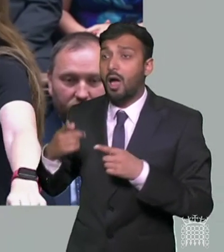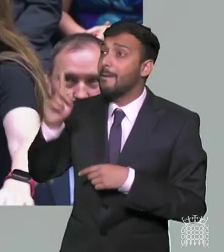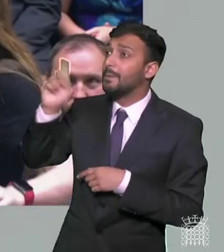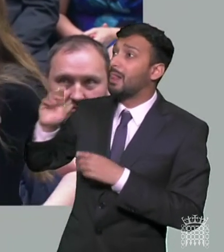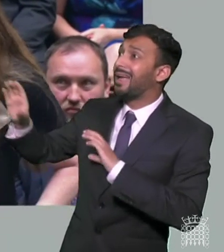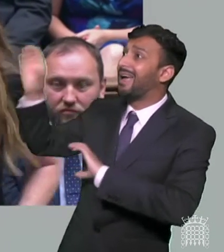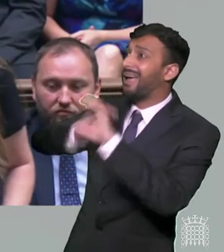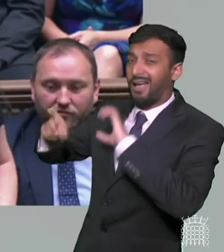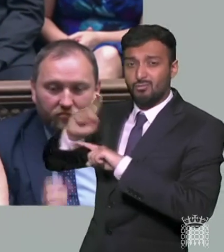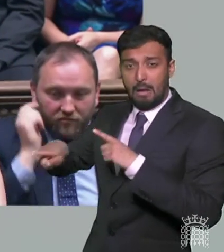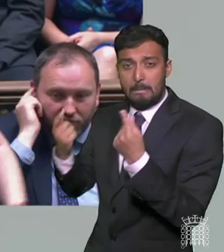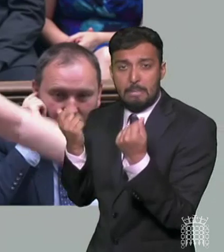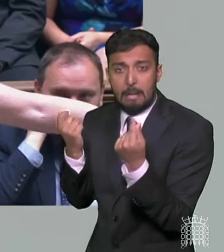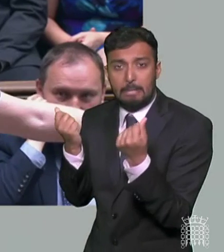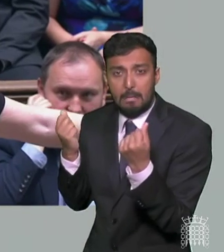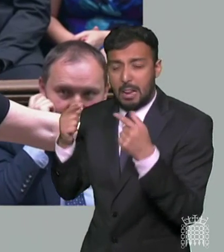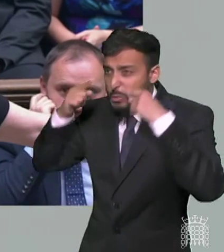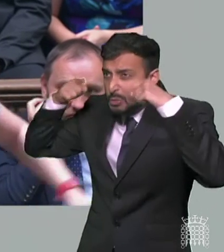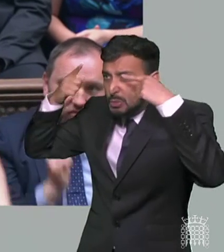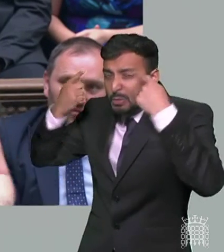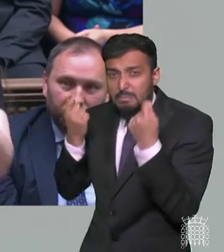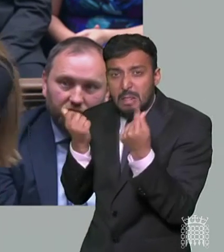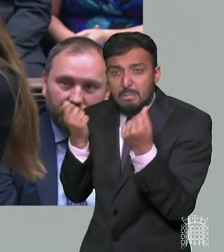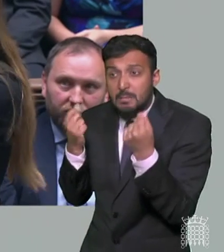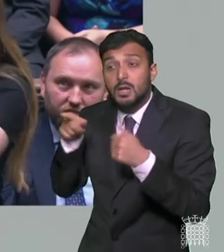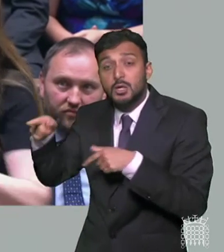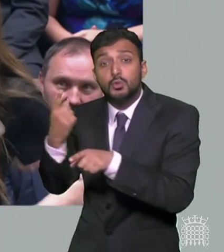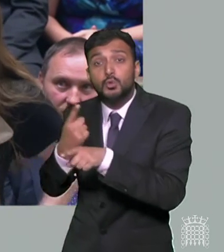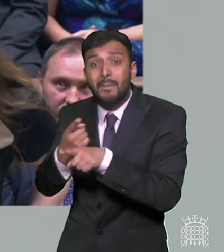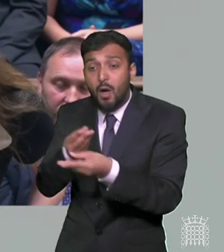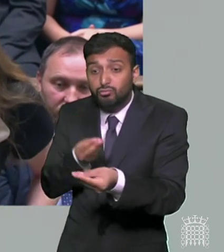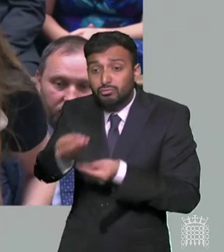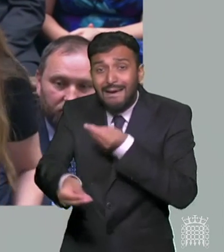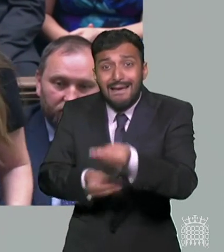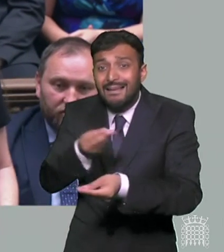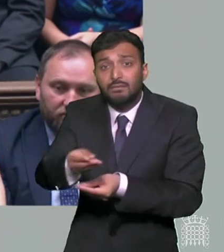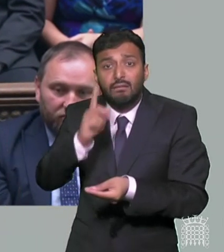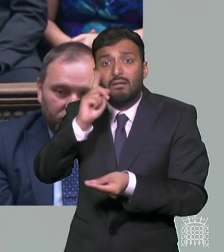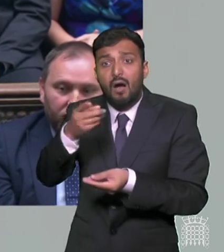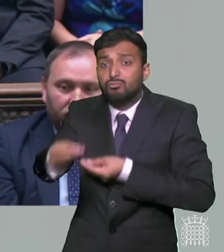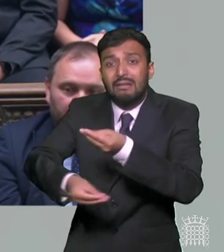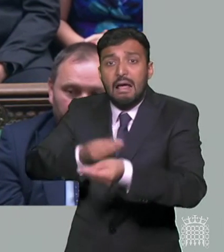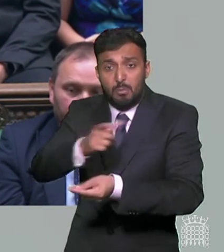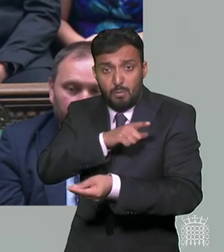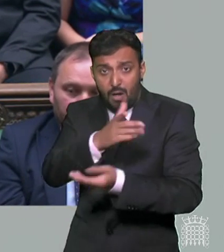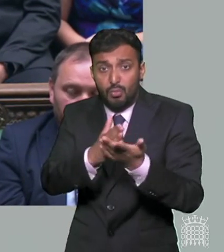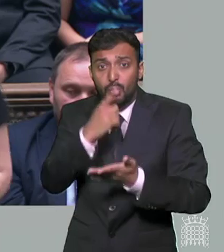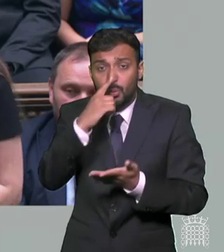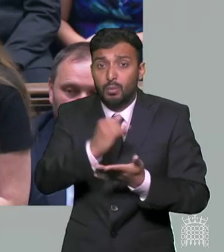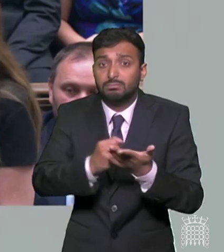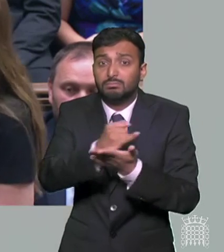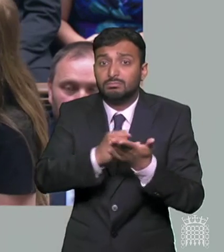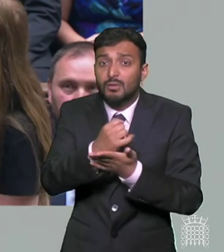The Deputy Prime Minister talks about trains. No one can get trains, because of his failed Transport Secretary.